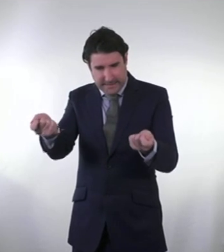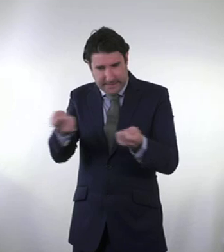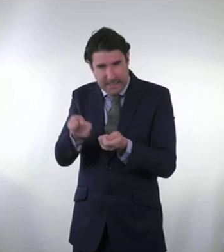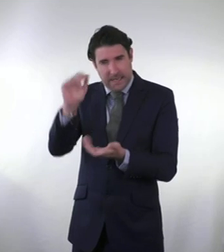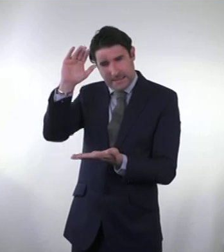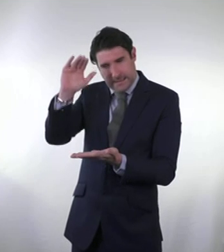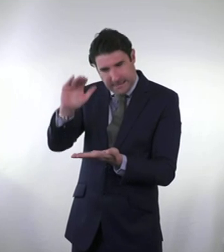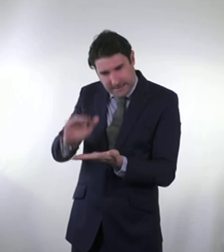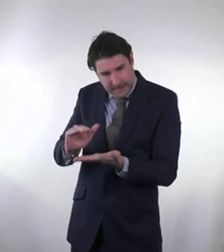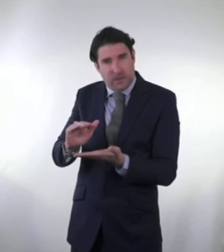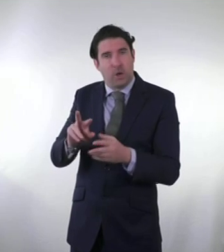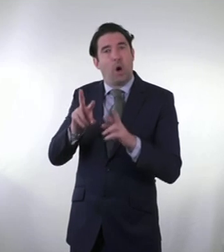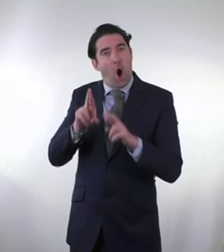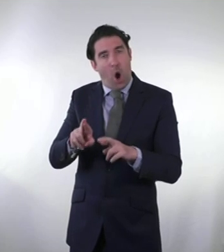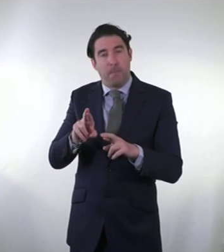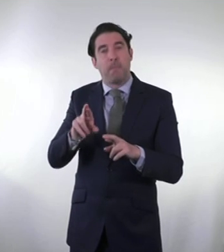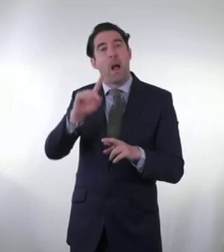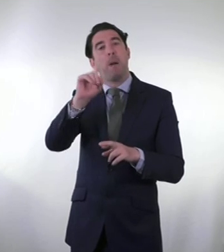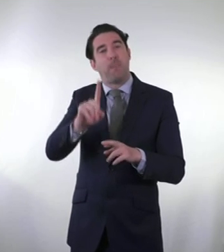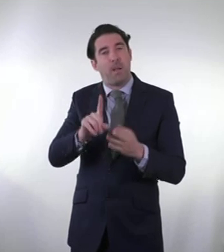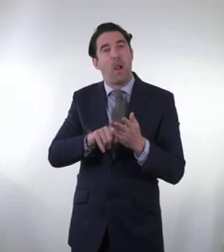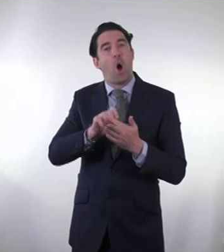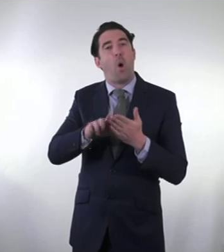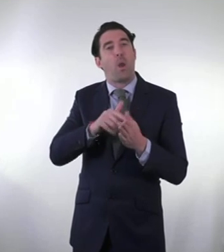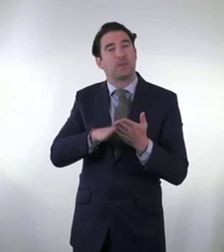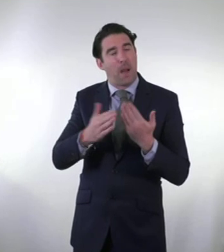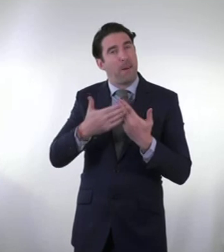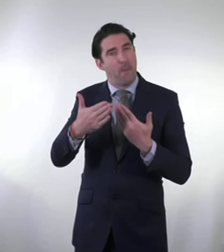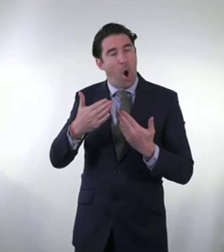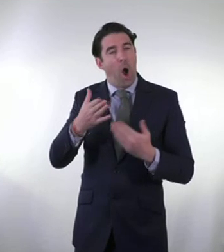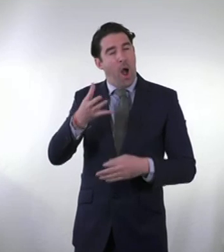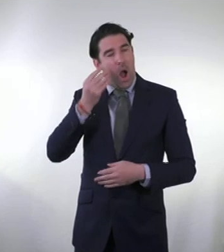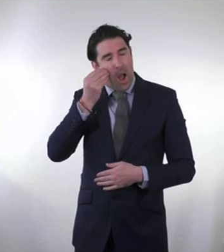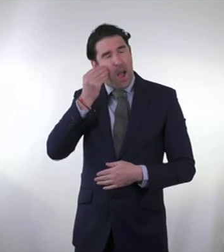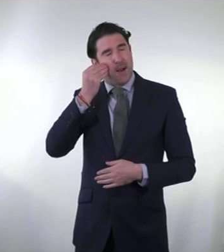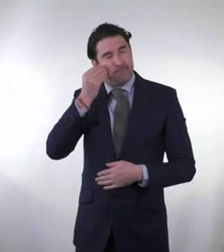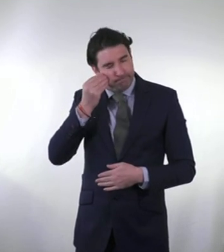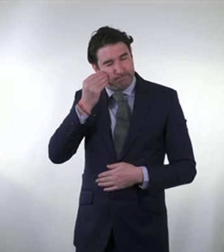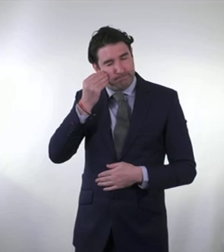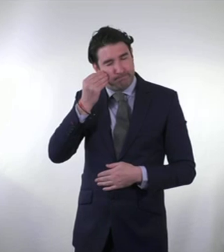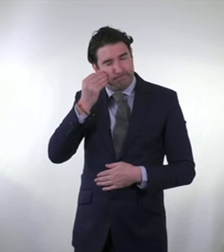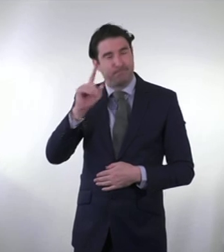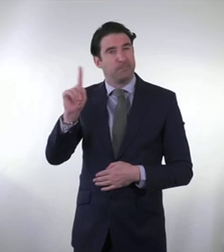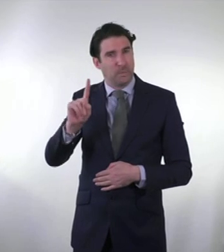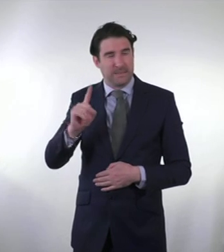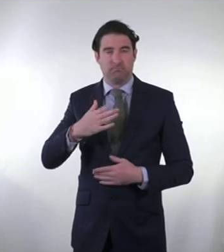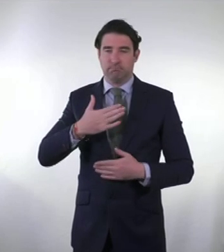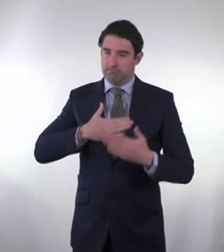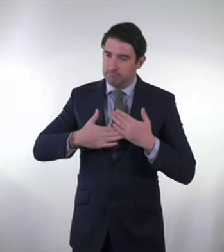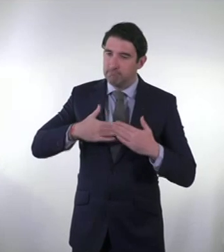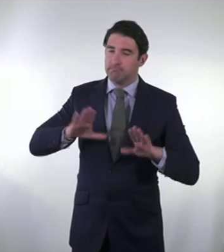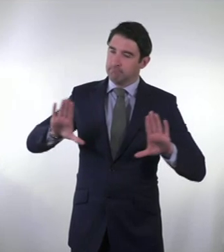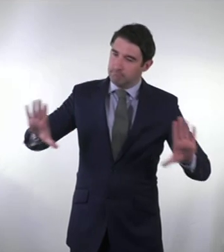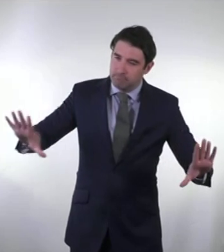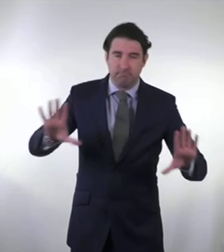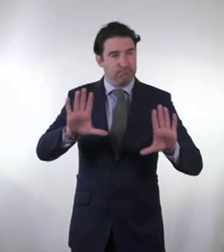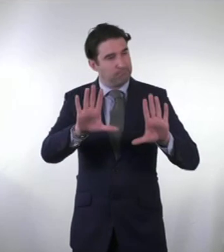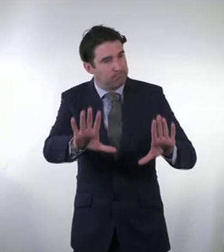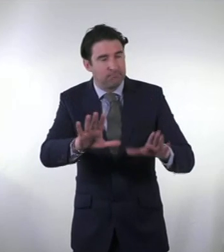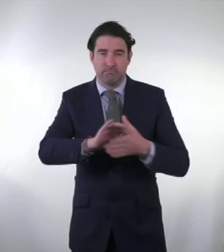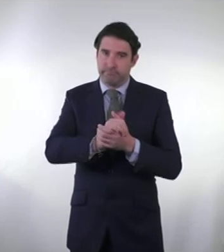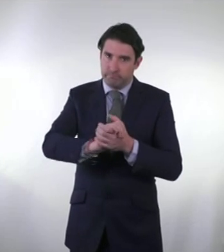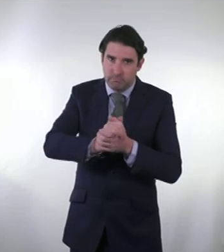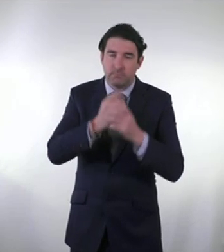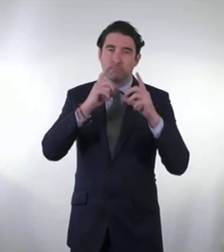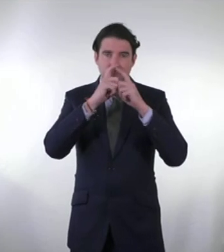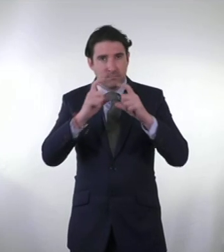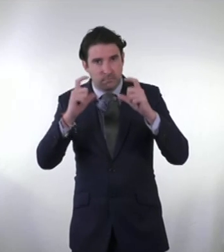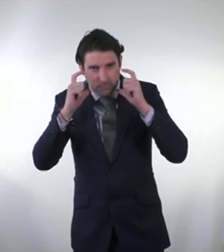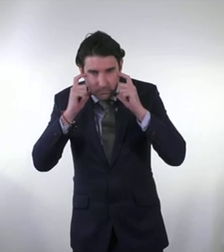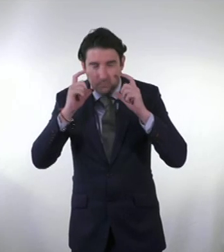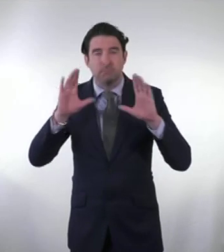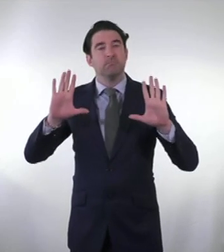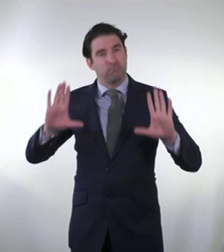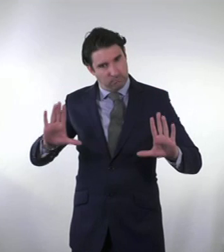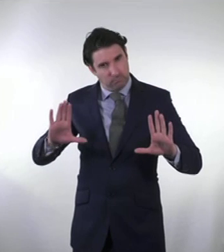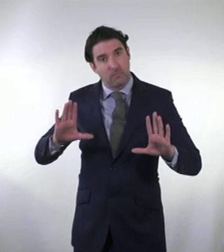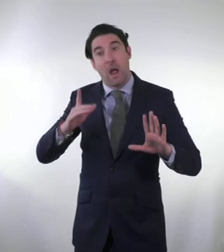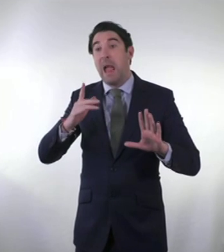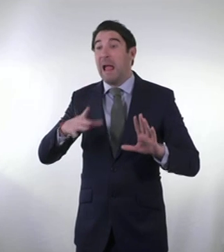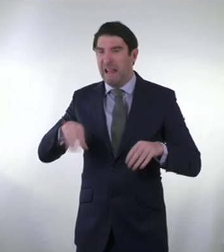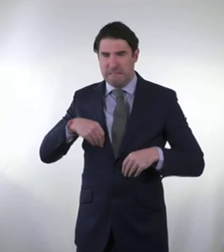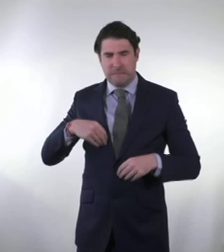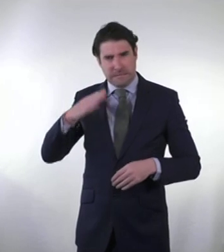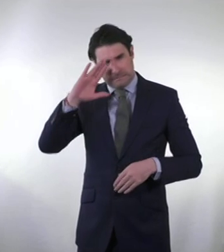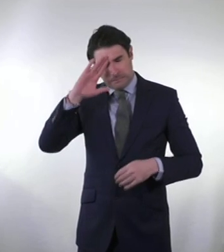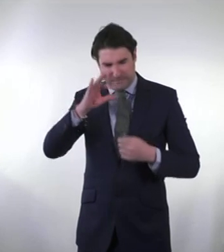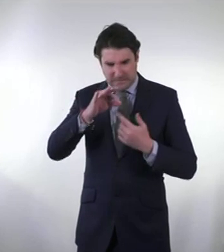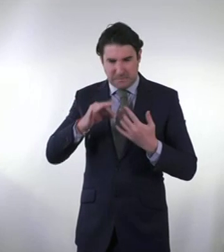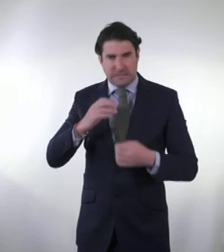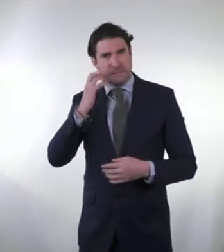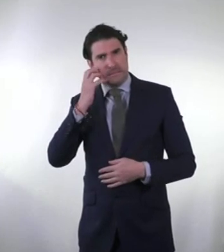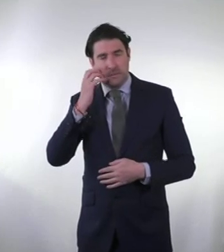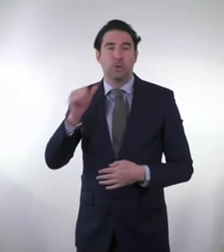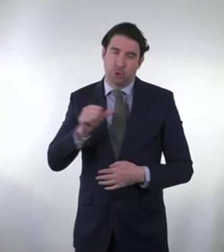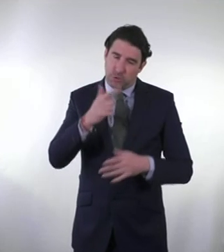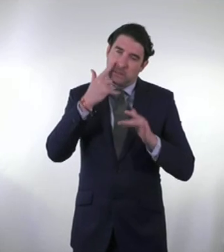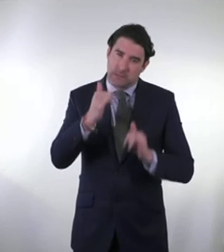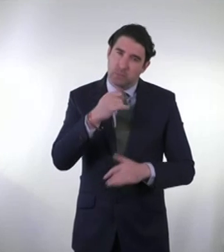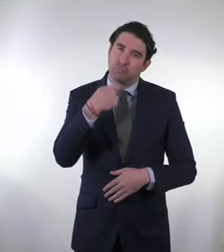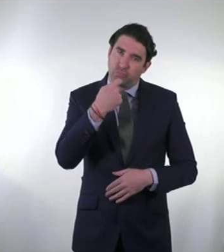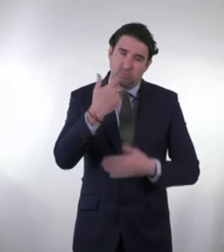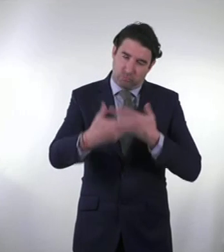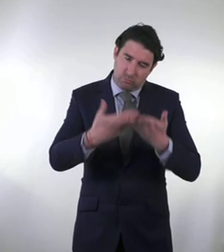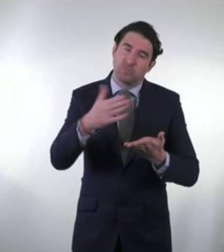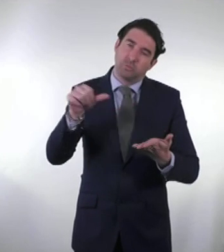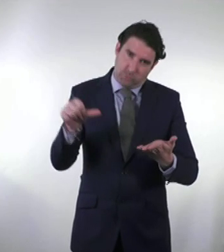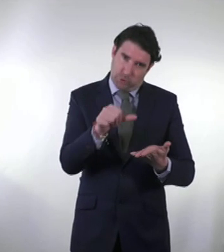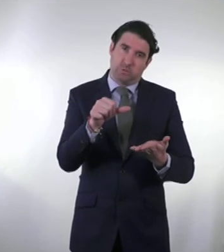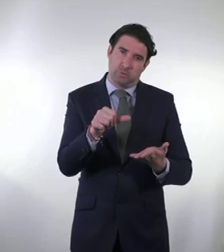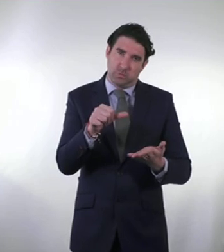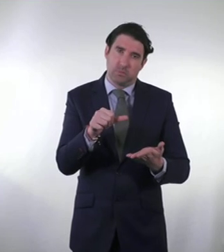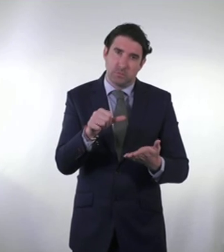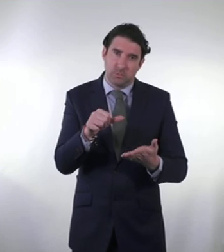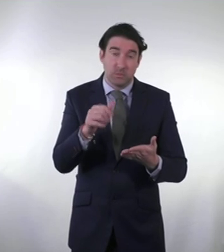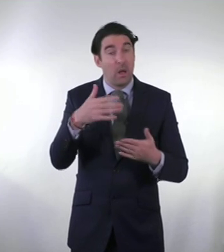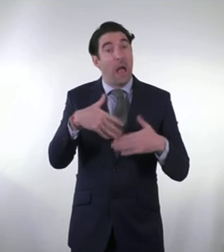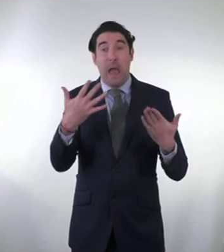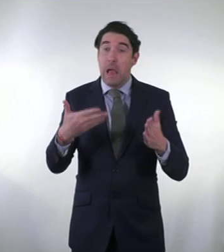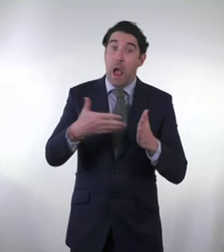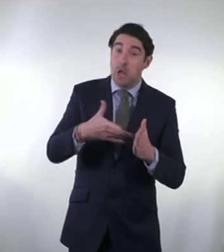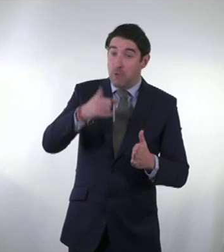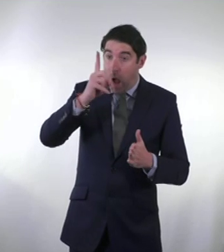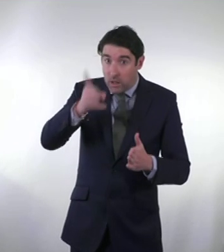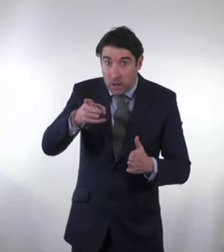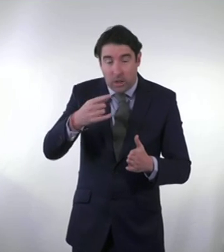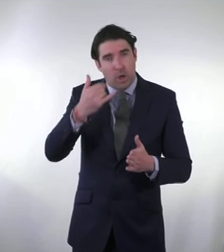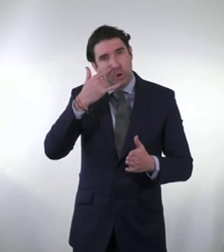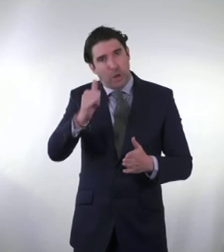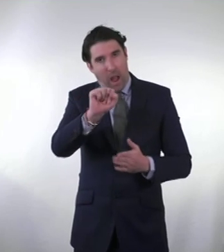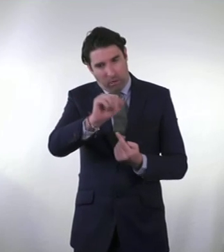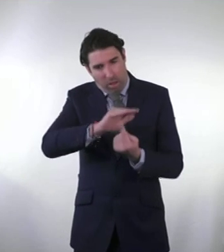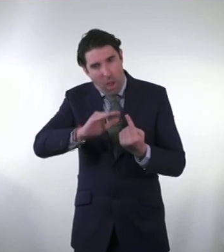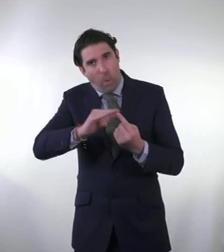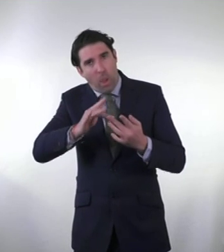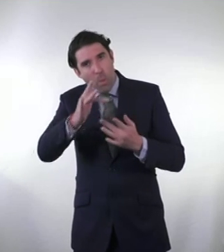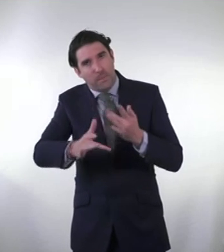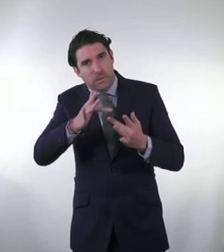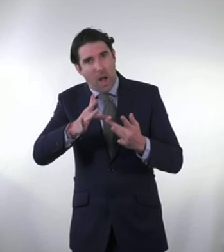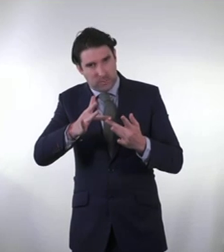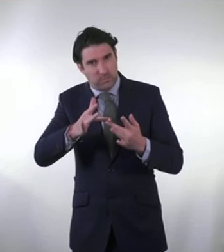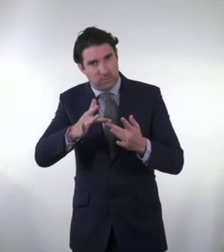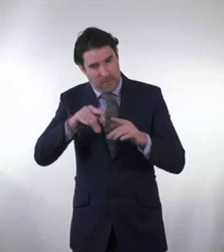I hope she will also encourage her constituents to bear in mind that the best thing we can all do is to follow the guidance: hands, face, space; get a test if they have symptoms; and where local measures need to be in place, look at the website and follow that advice.